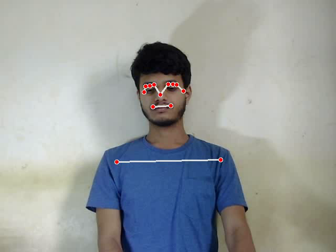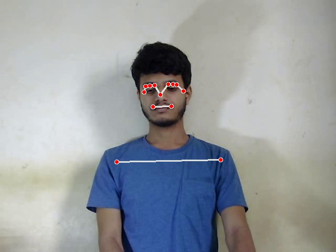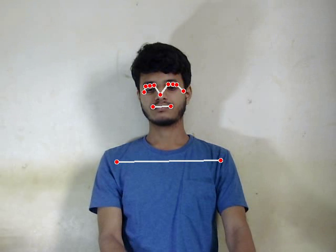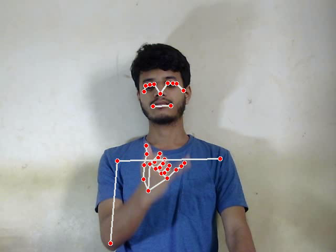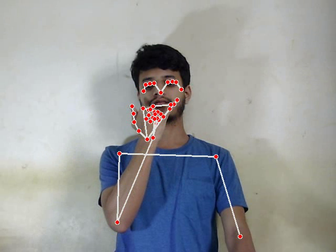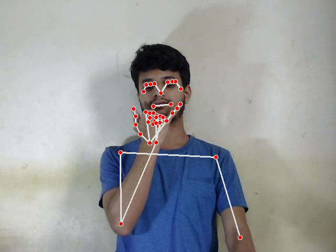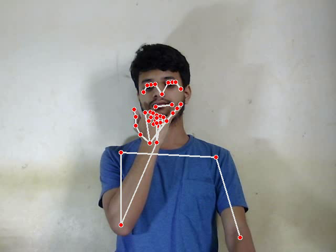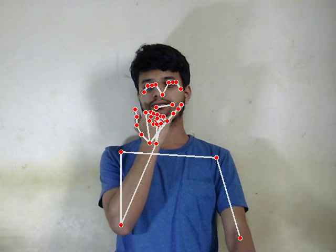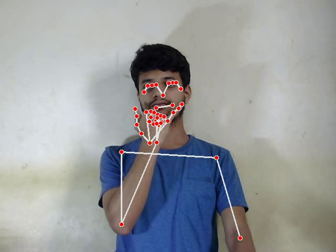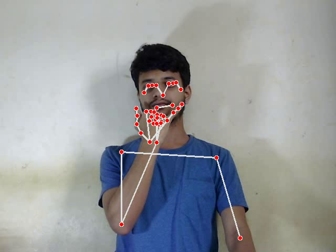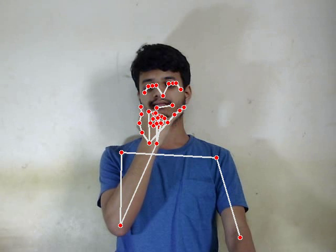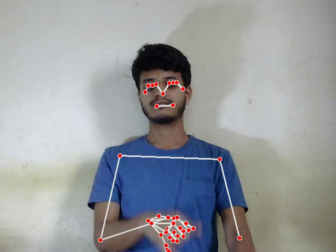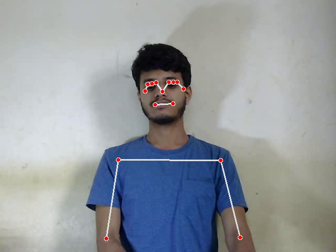wrong